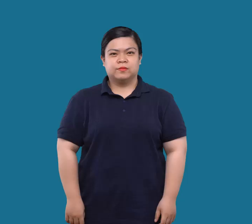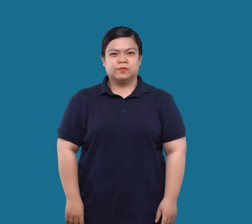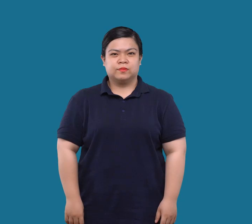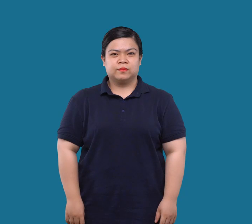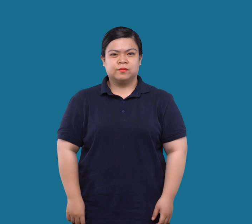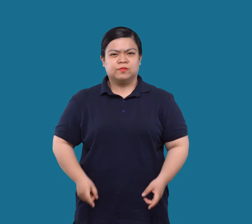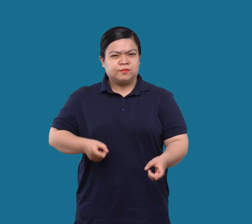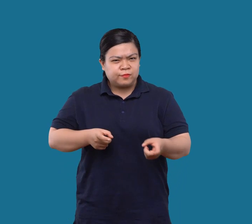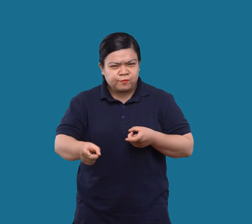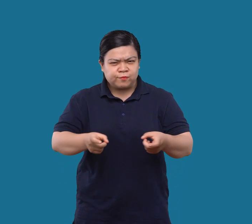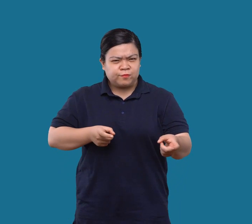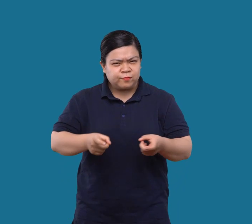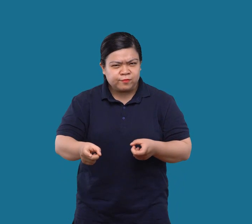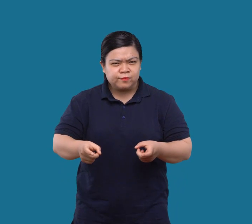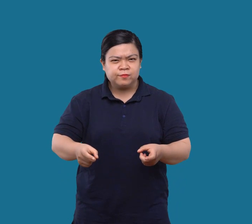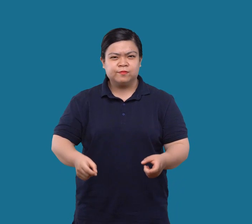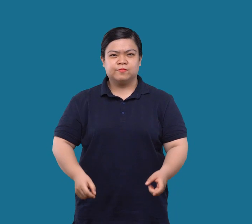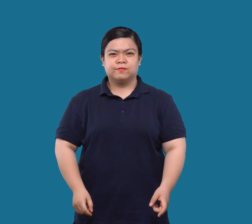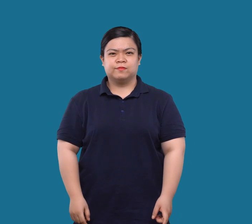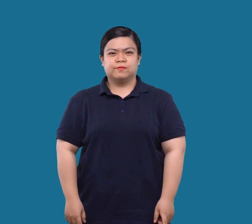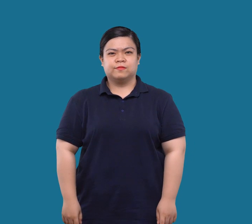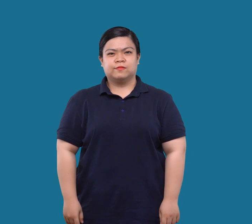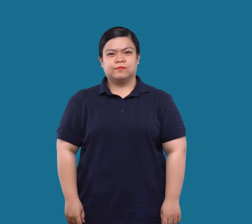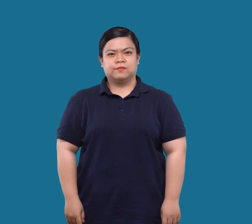cố gắng